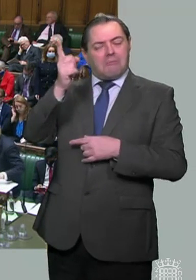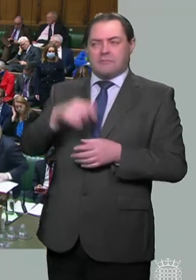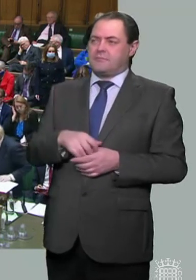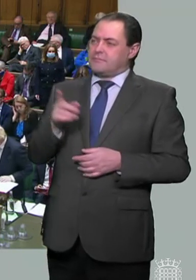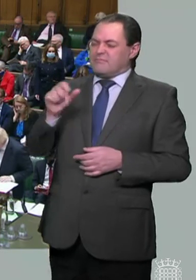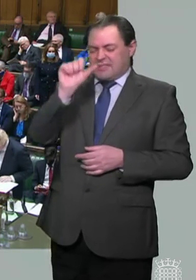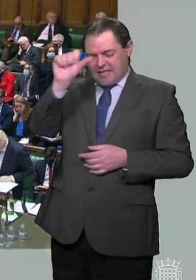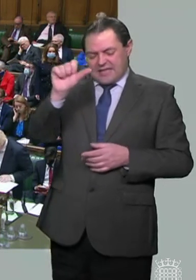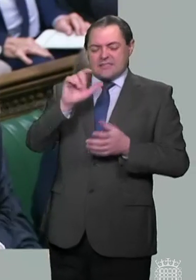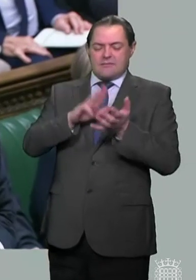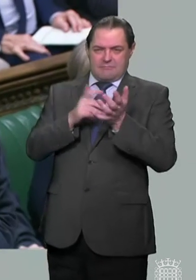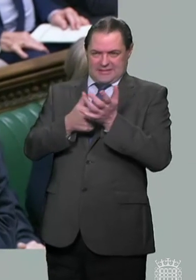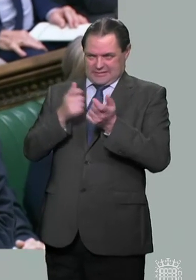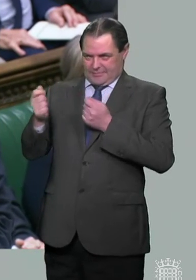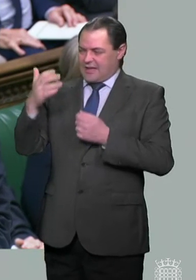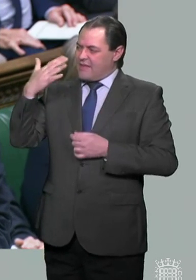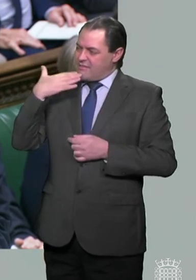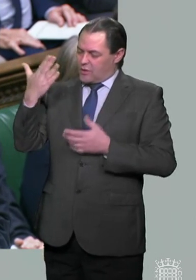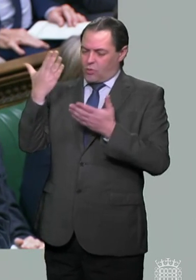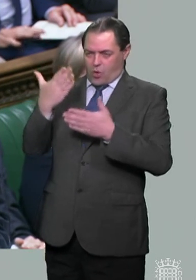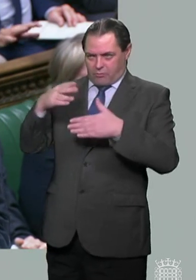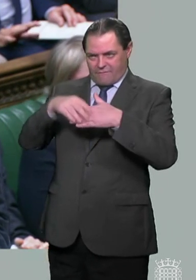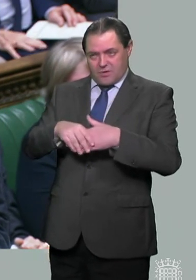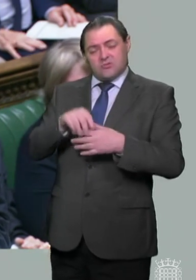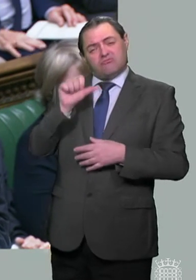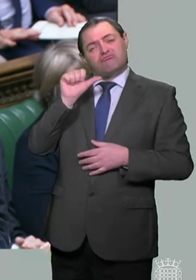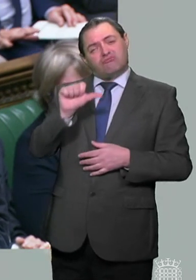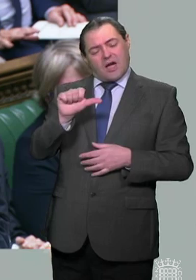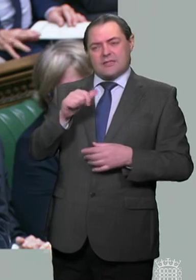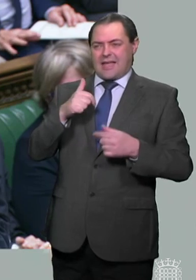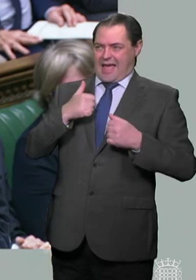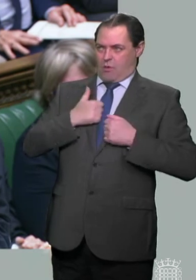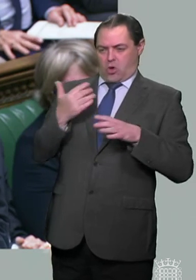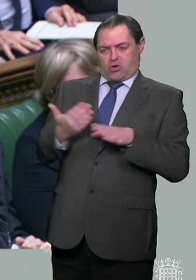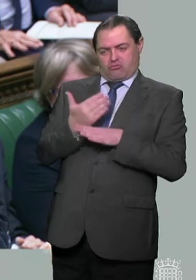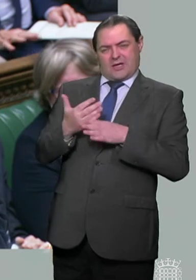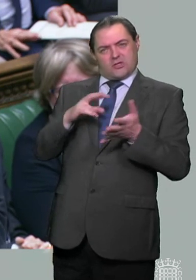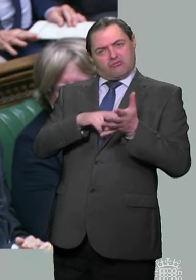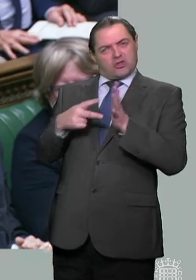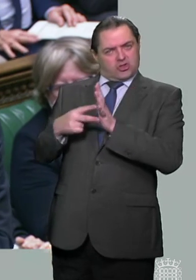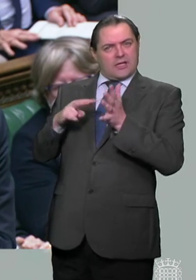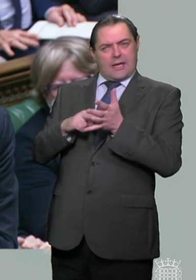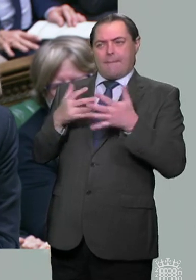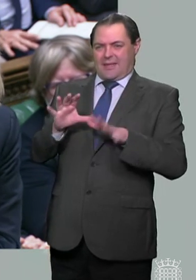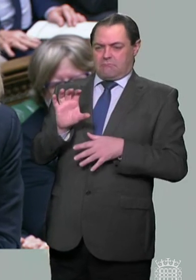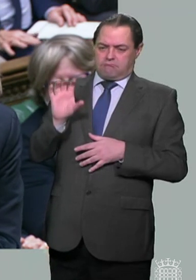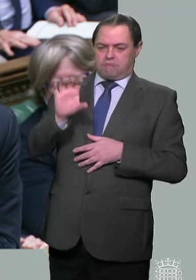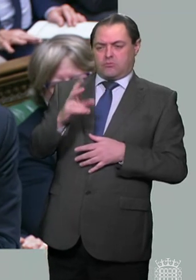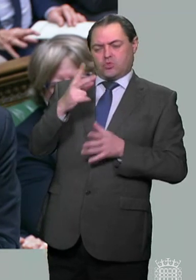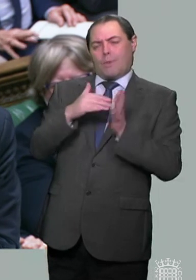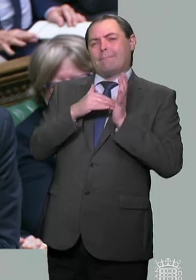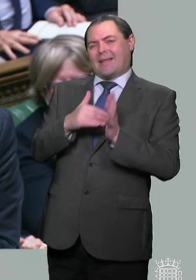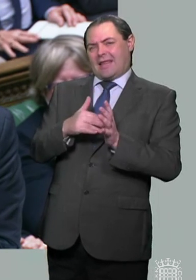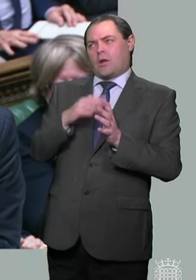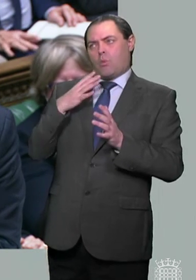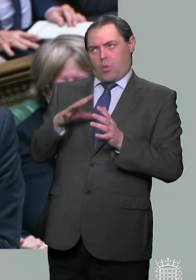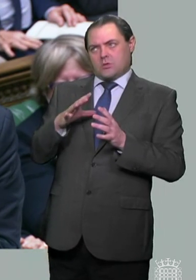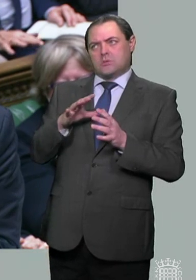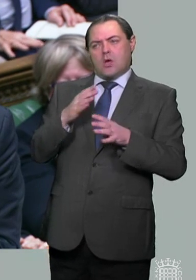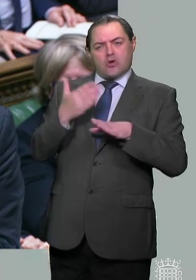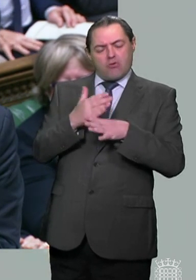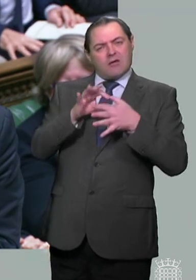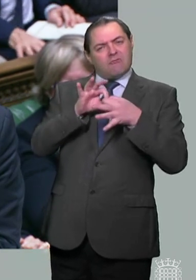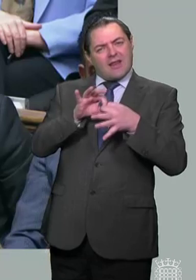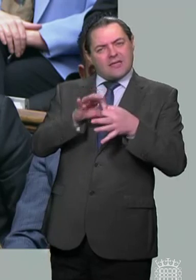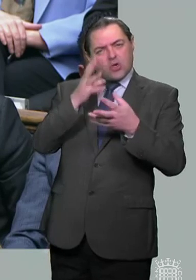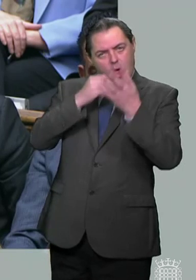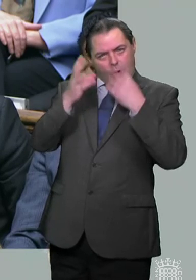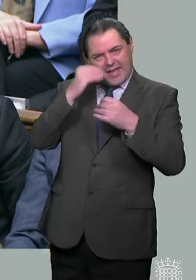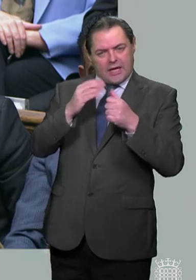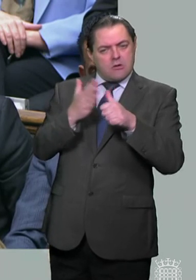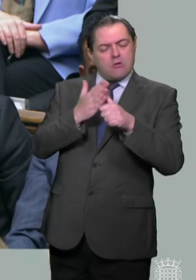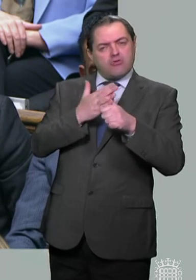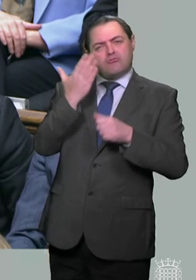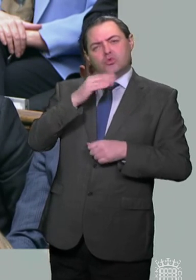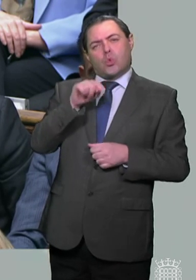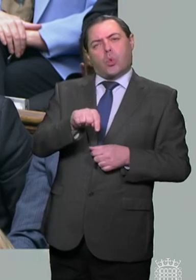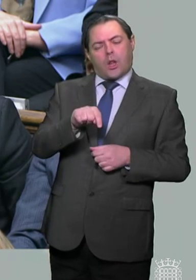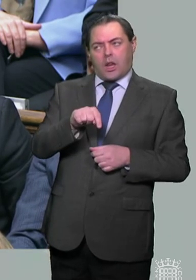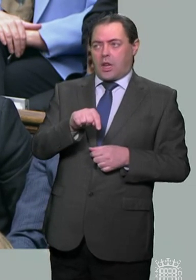I thank my honourable Friend. It is absolutely true that, through our careers strategy, we have so far invested £2 million to support career-related learning in primary schools.